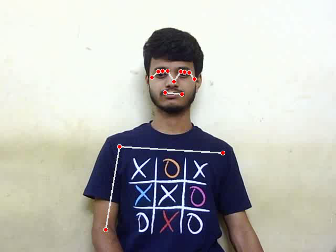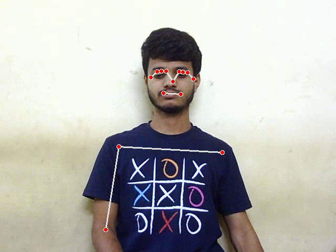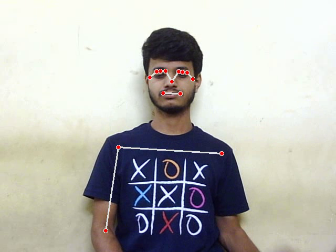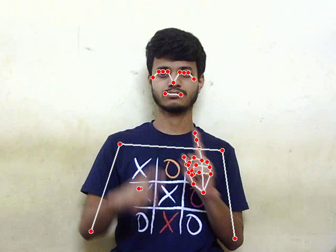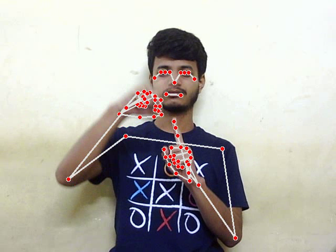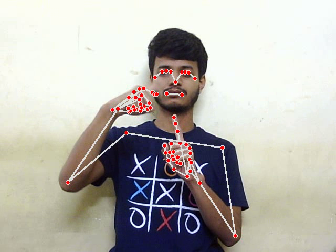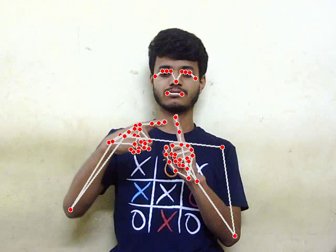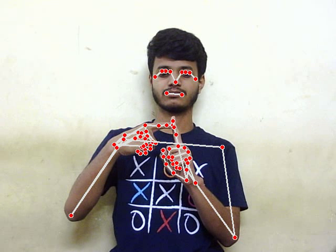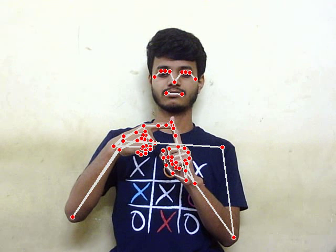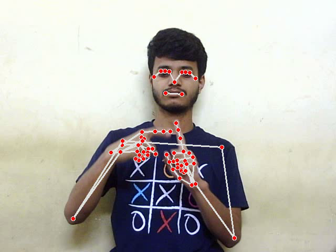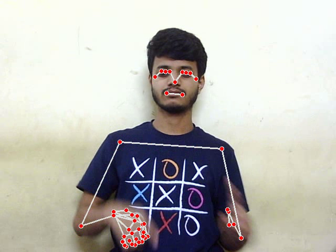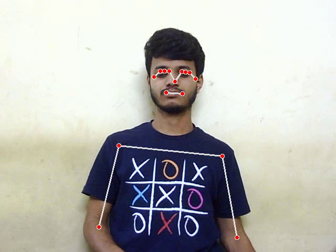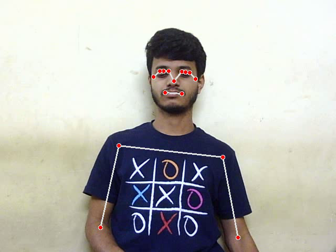when